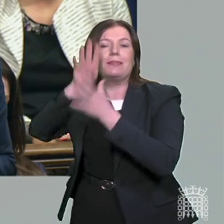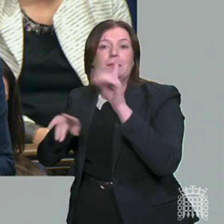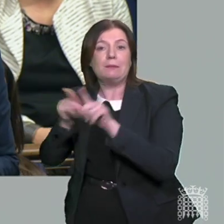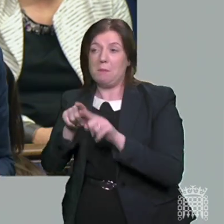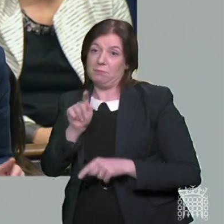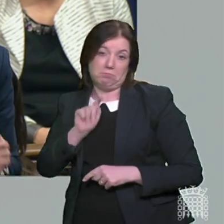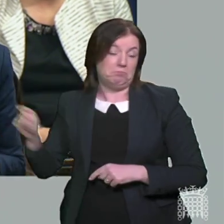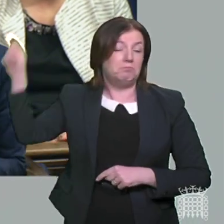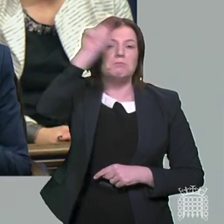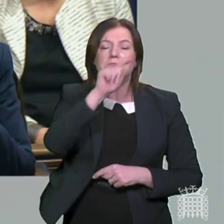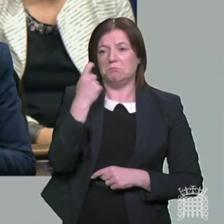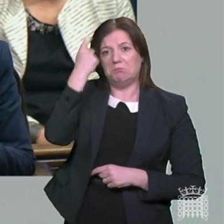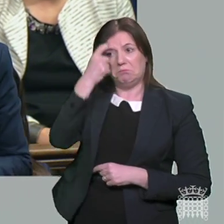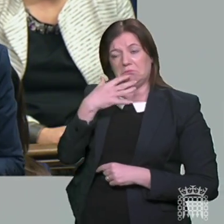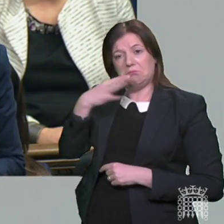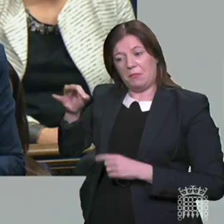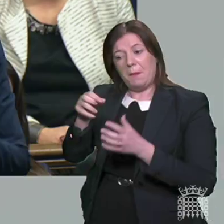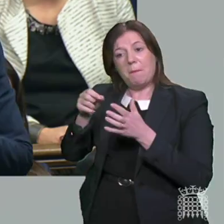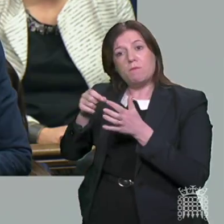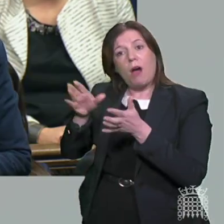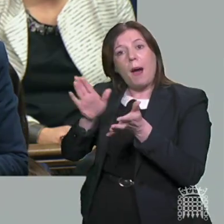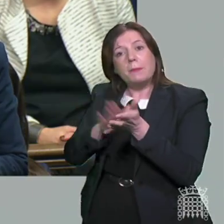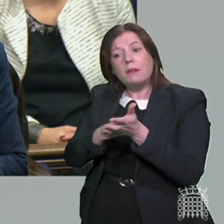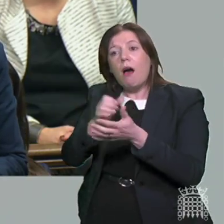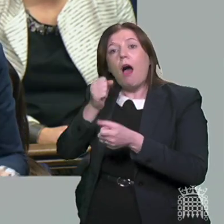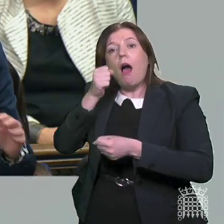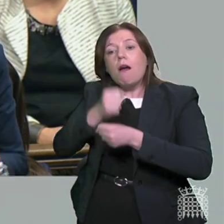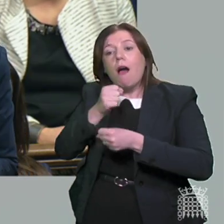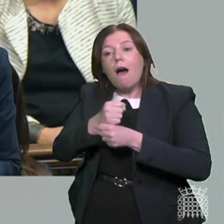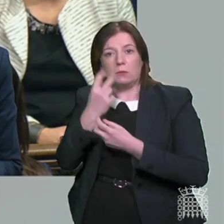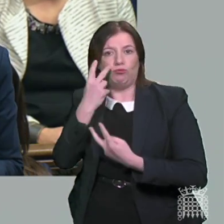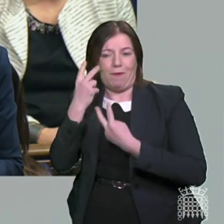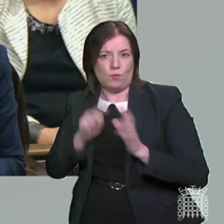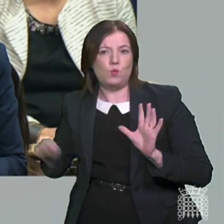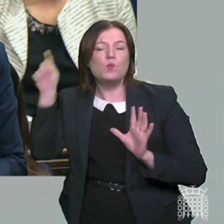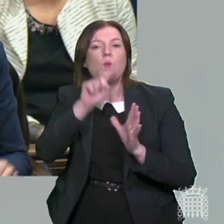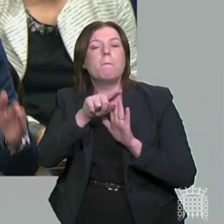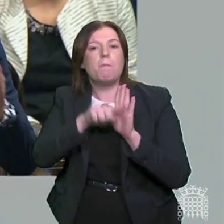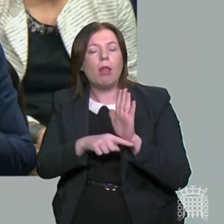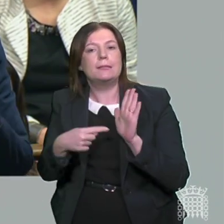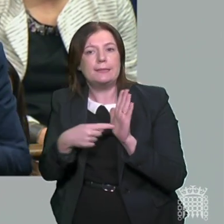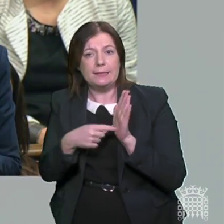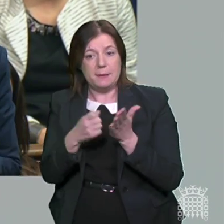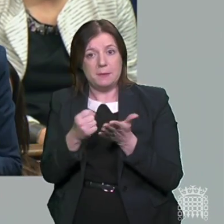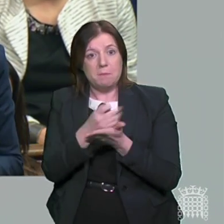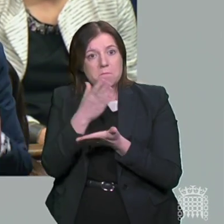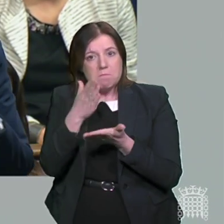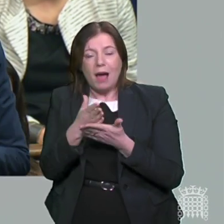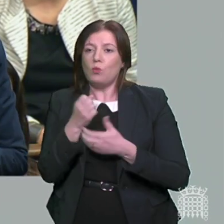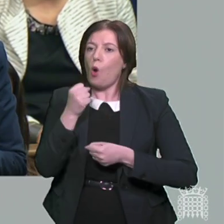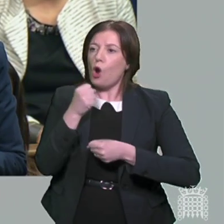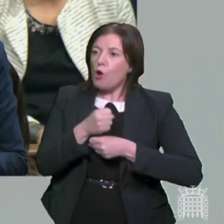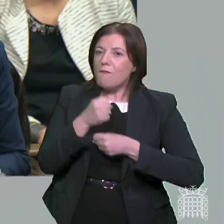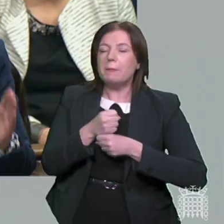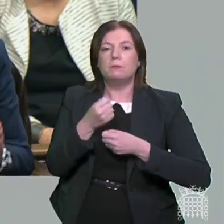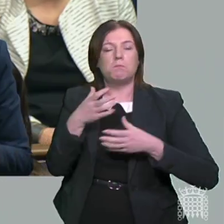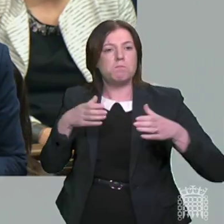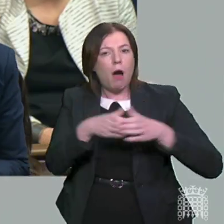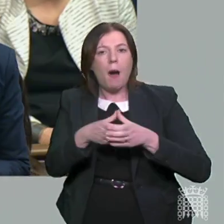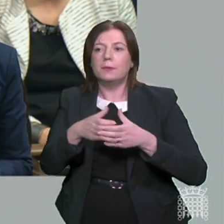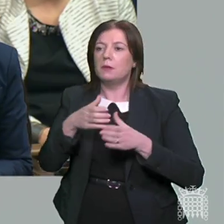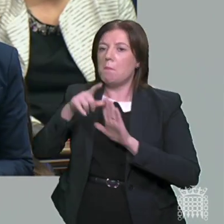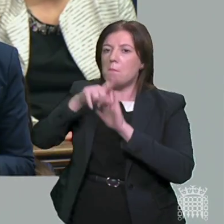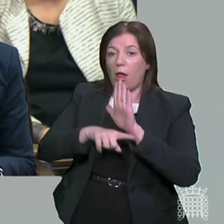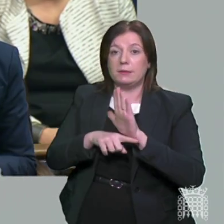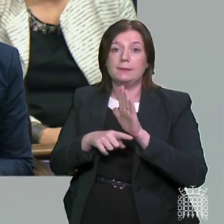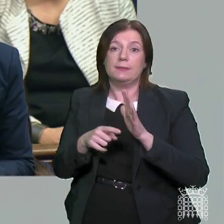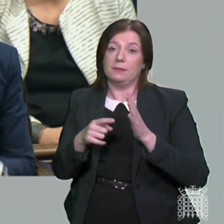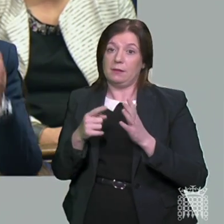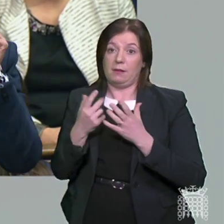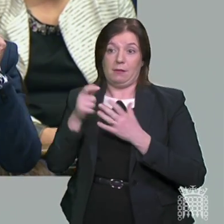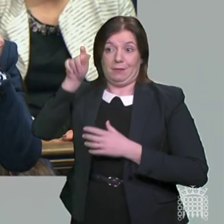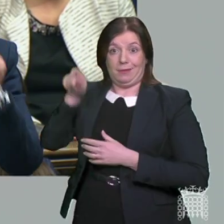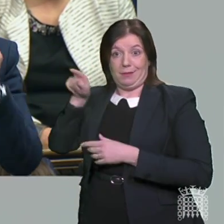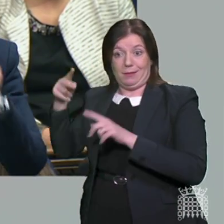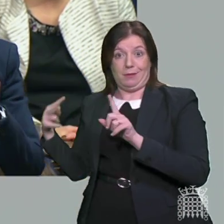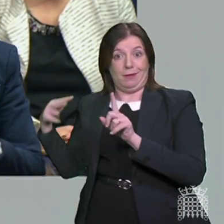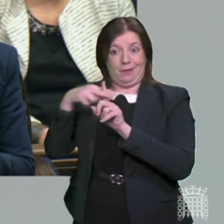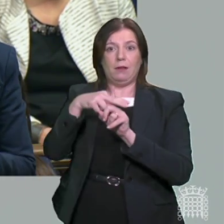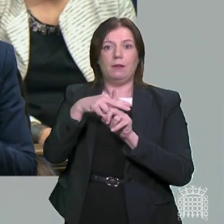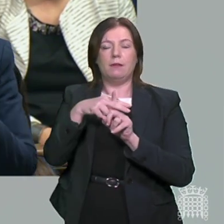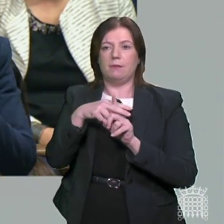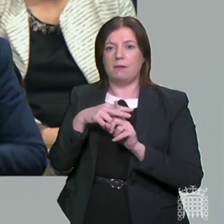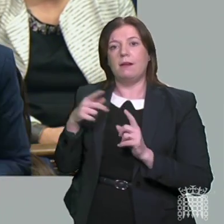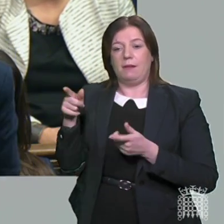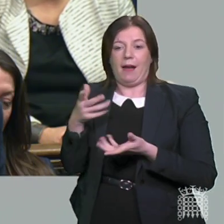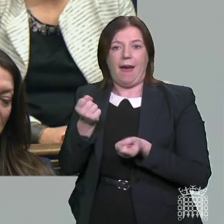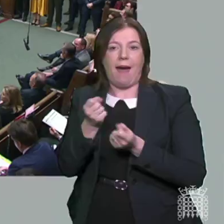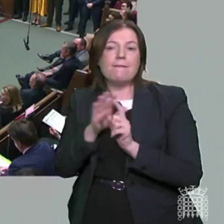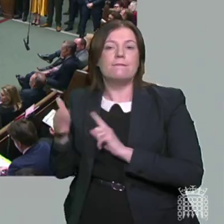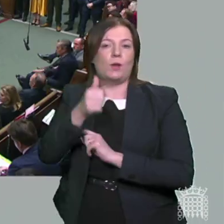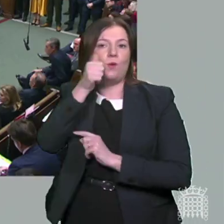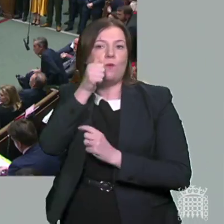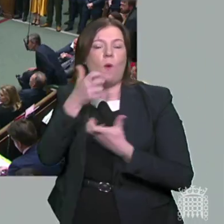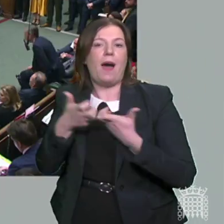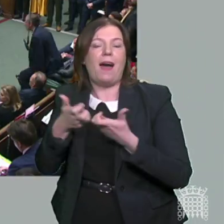What plans does the Prime Minister have to review in detail the way that Government Departments and policies can be exploited by abusers, and to ensure that those loopholes can be closed?